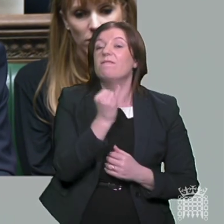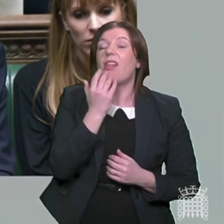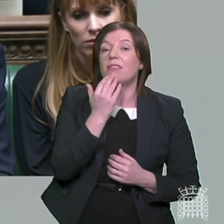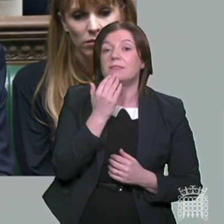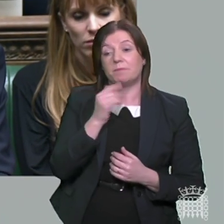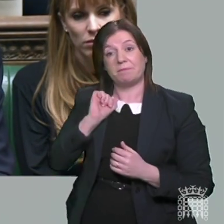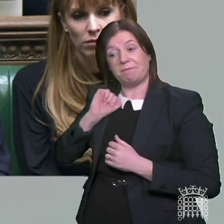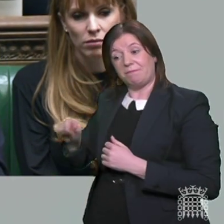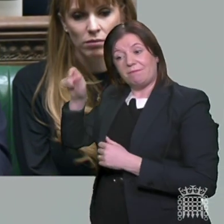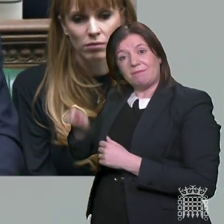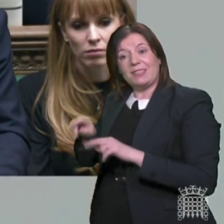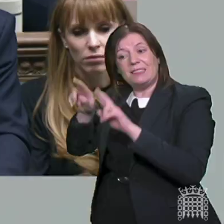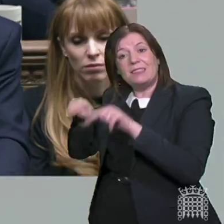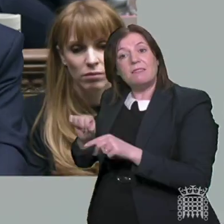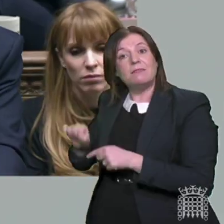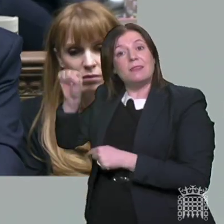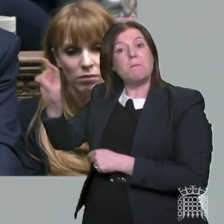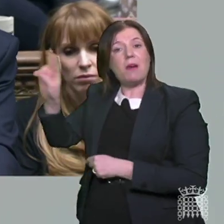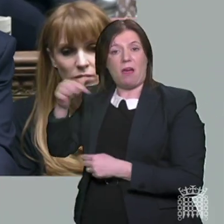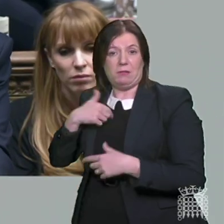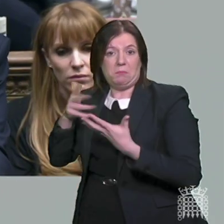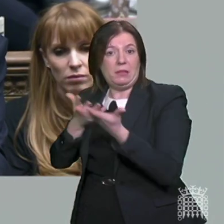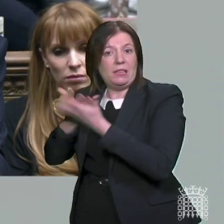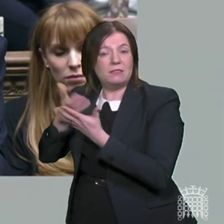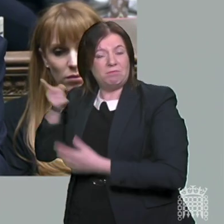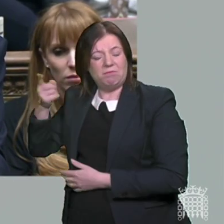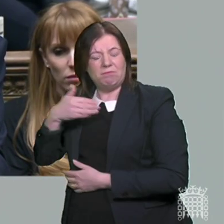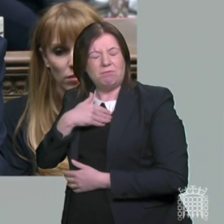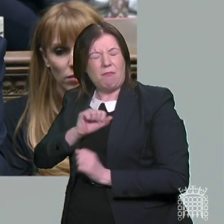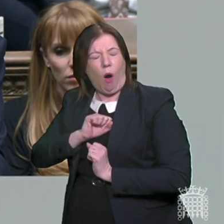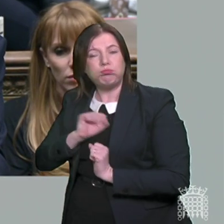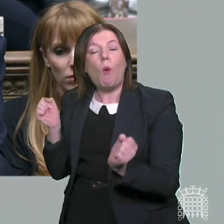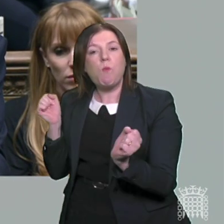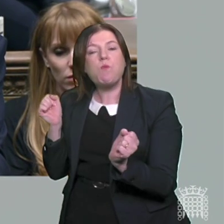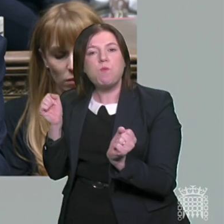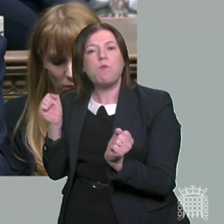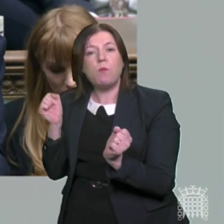It is hard to convey to this House the agony that they have been through.